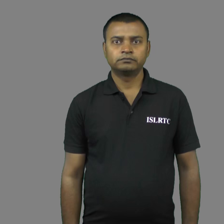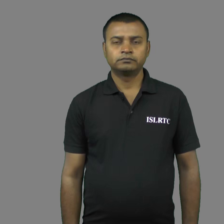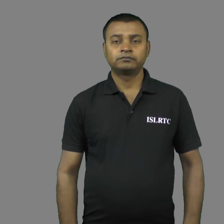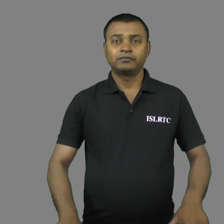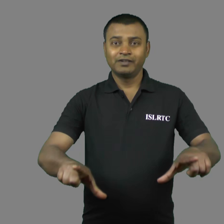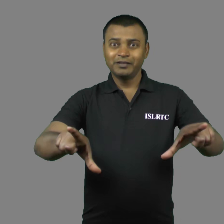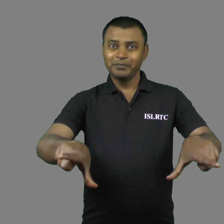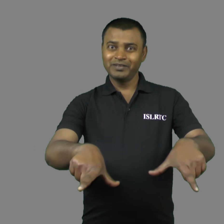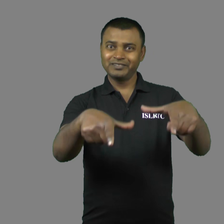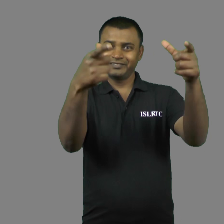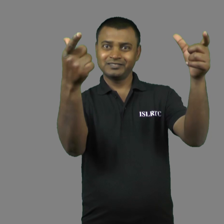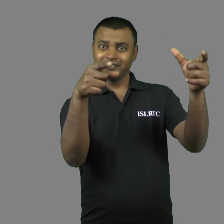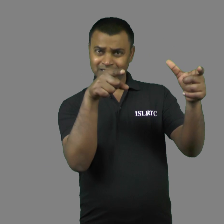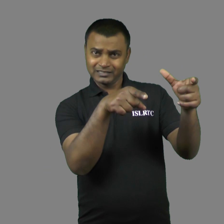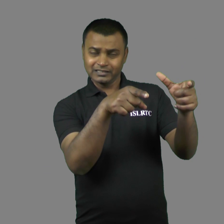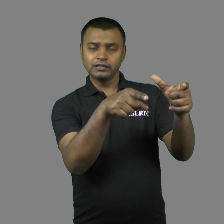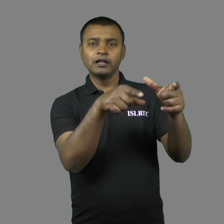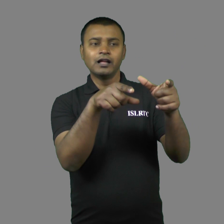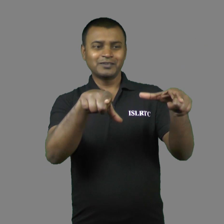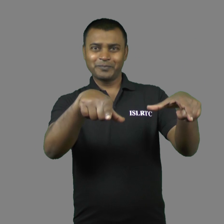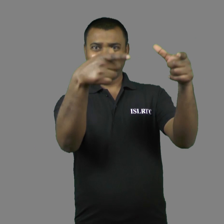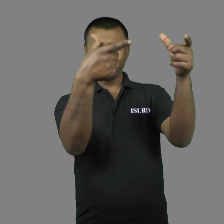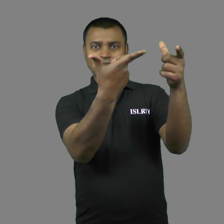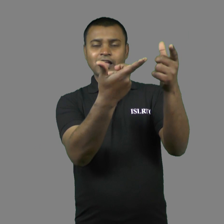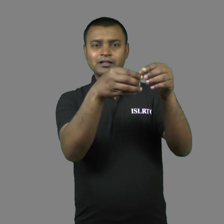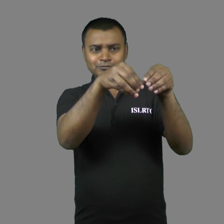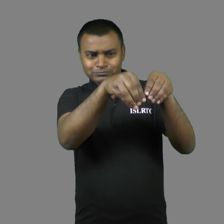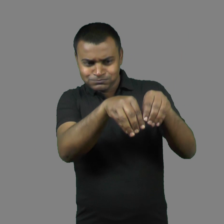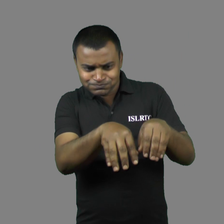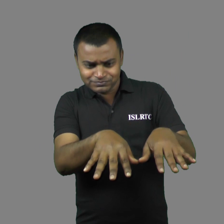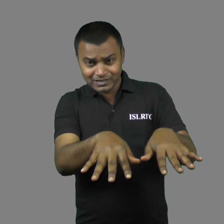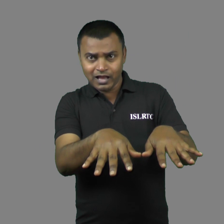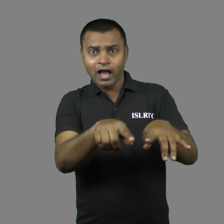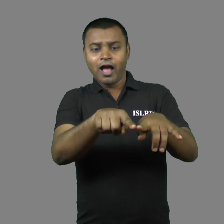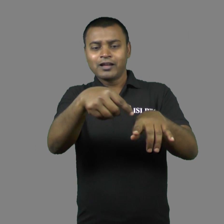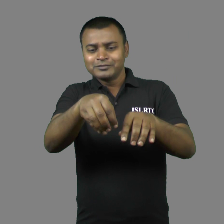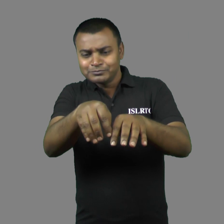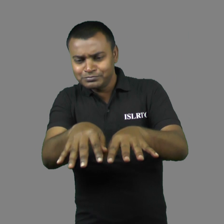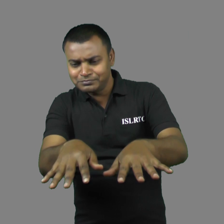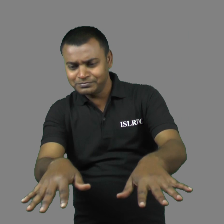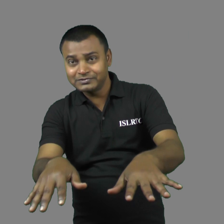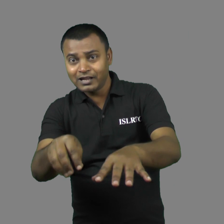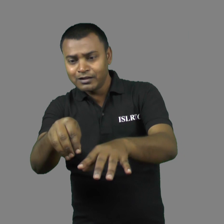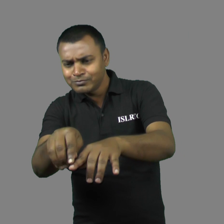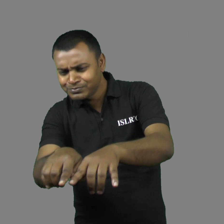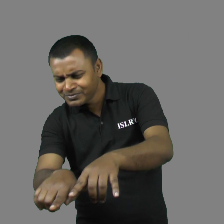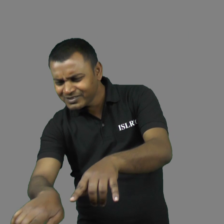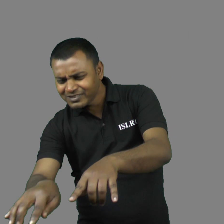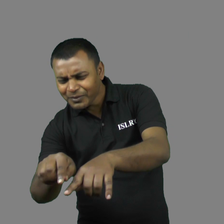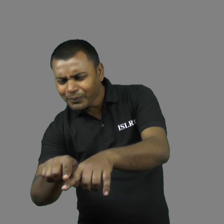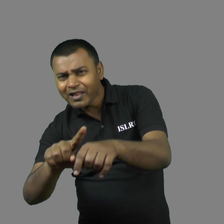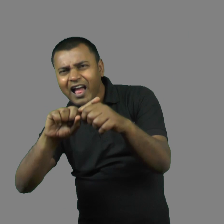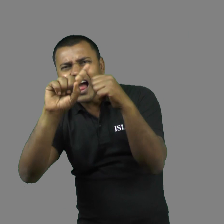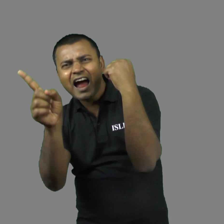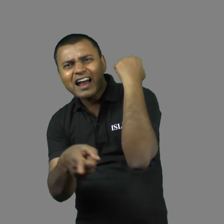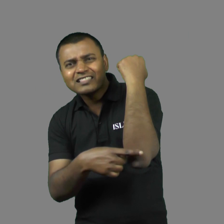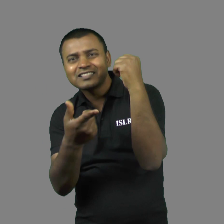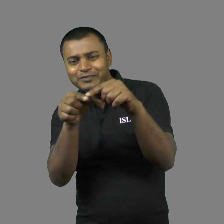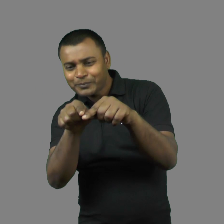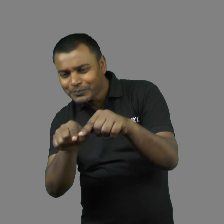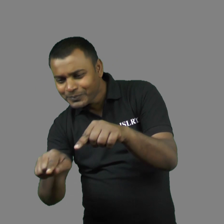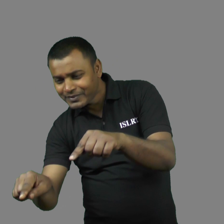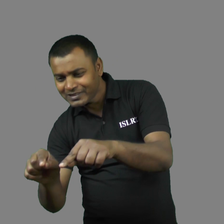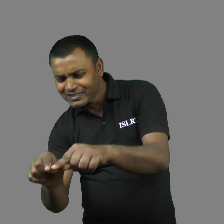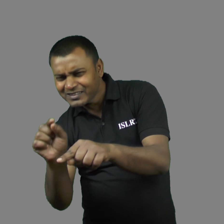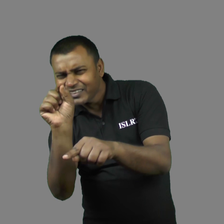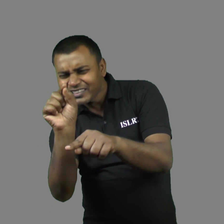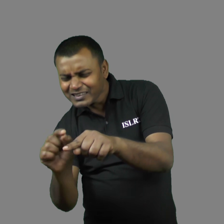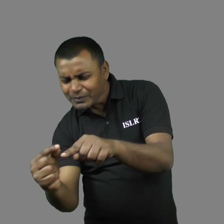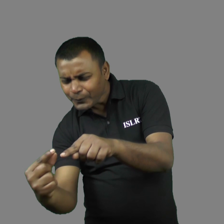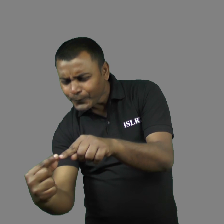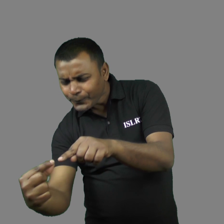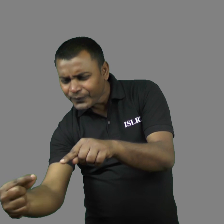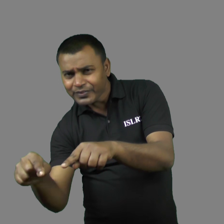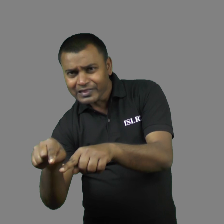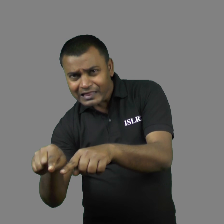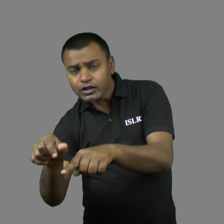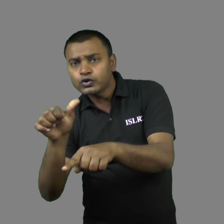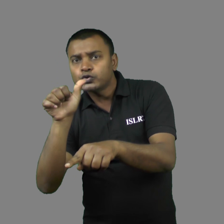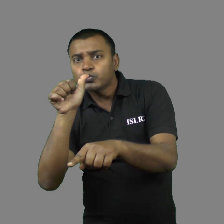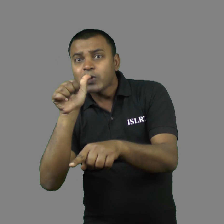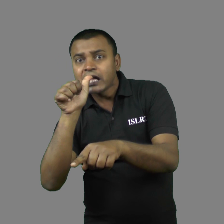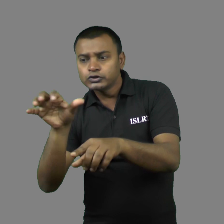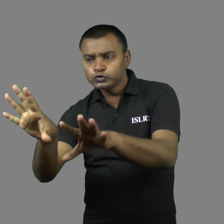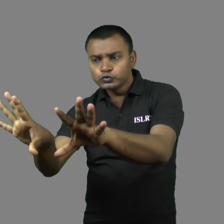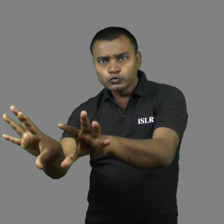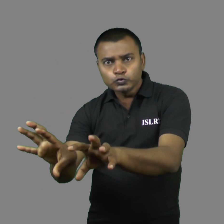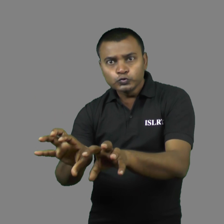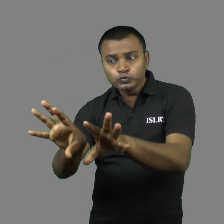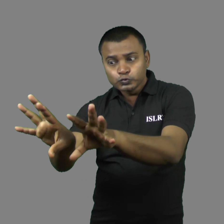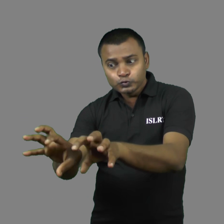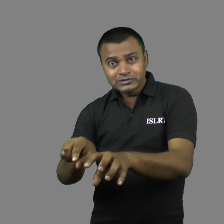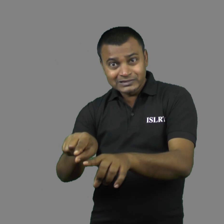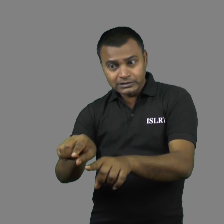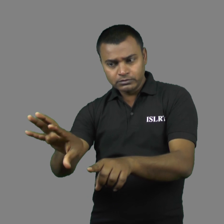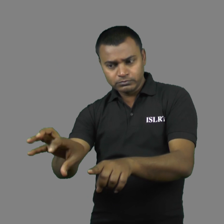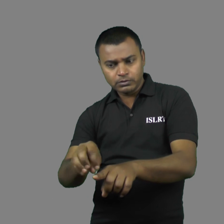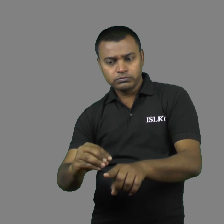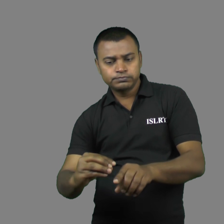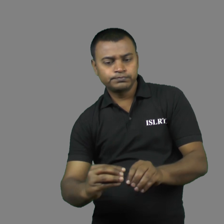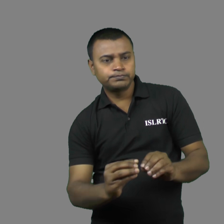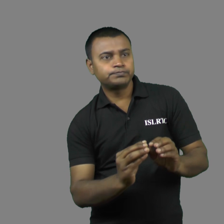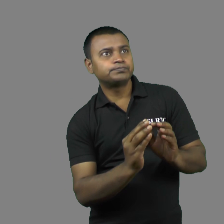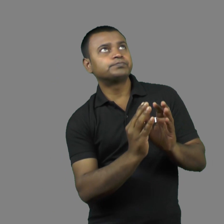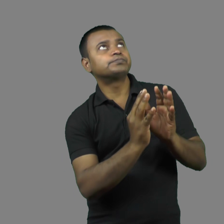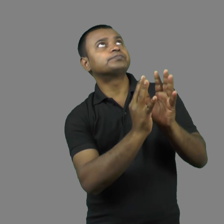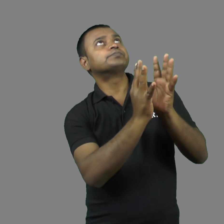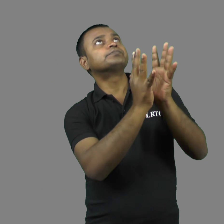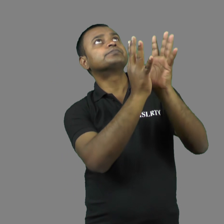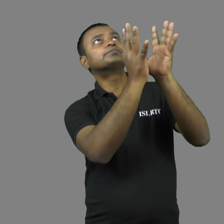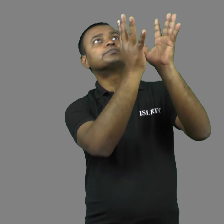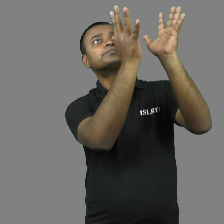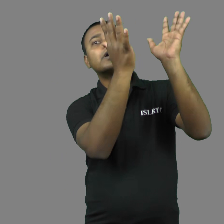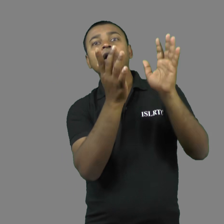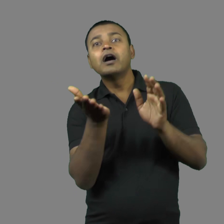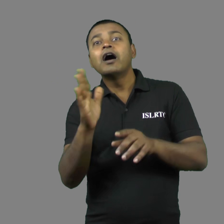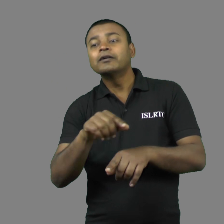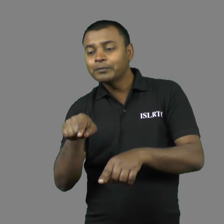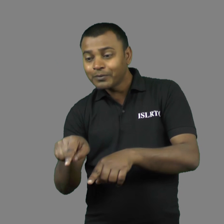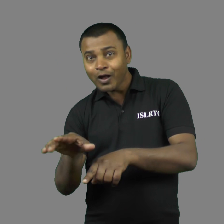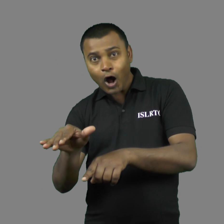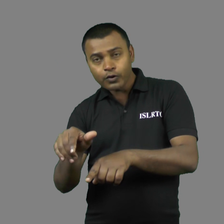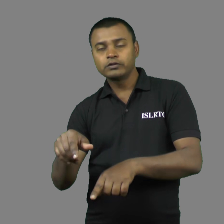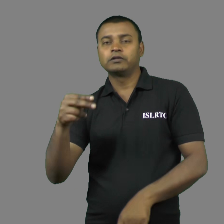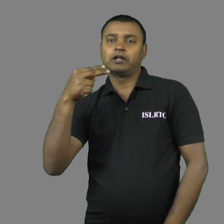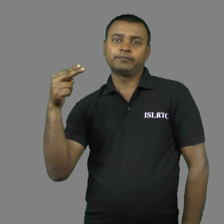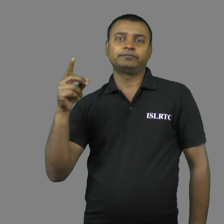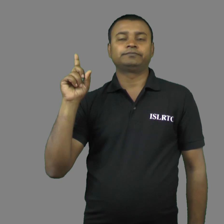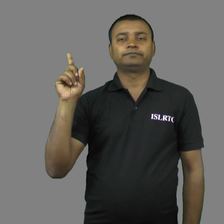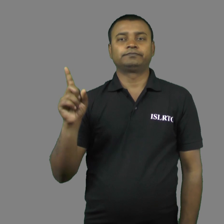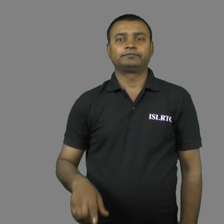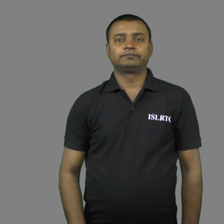Root Cap